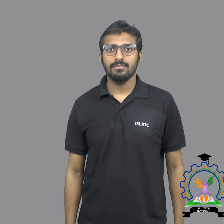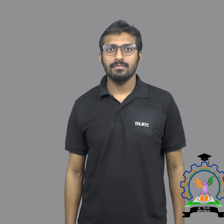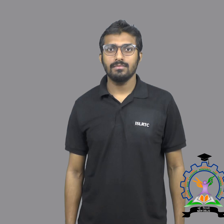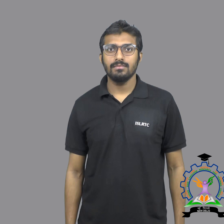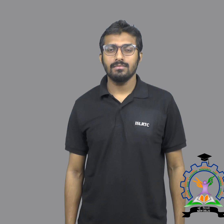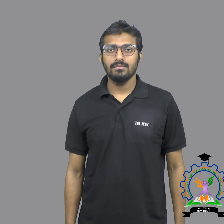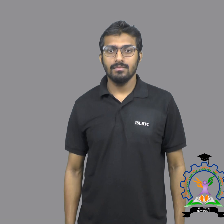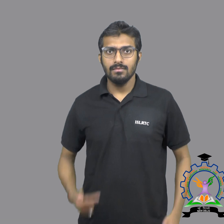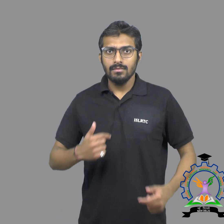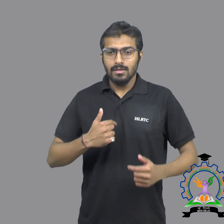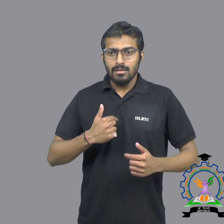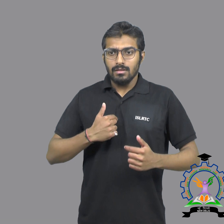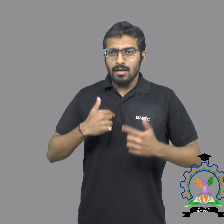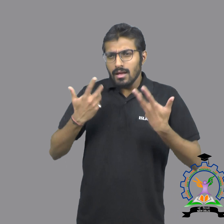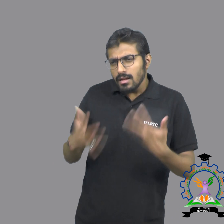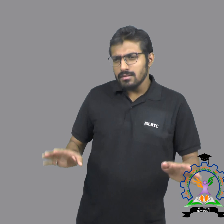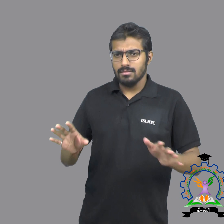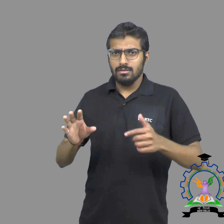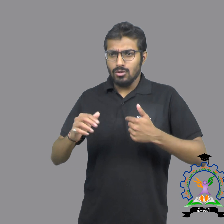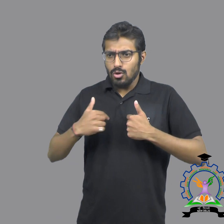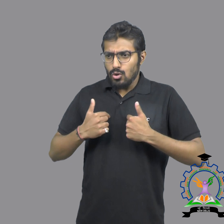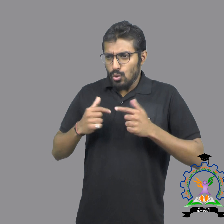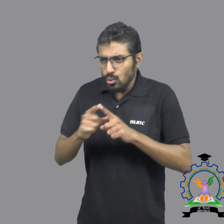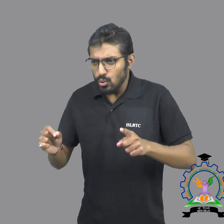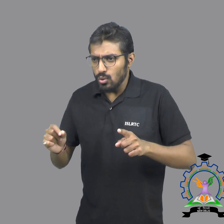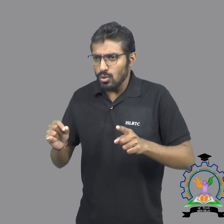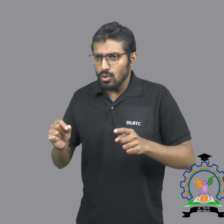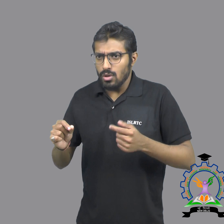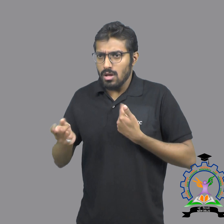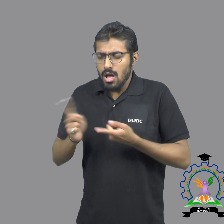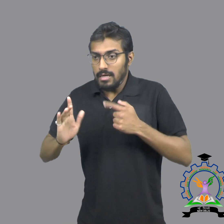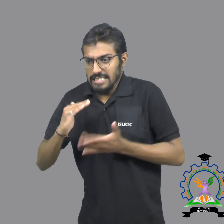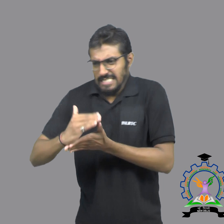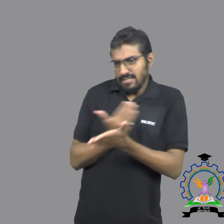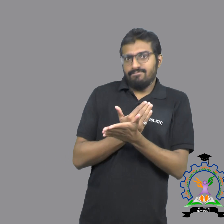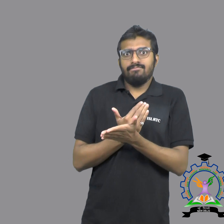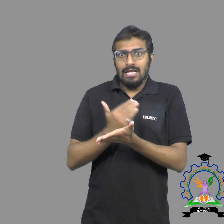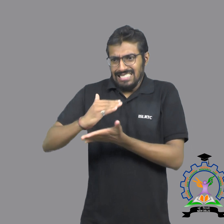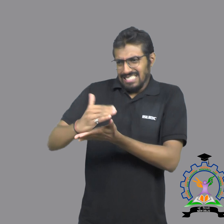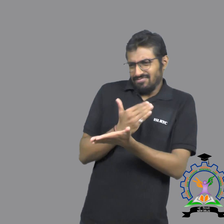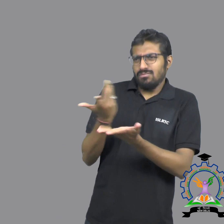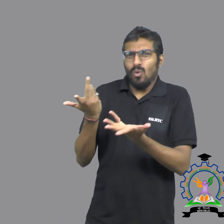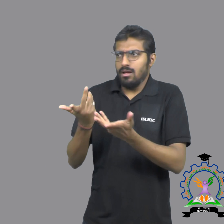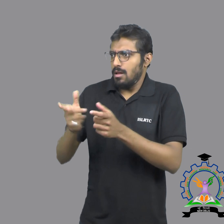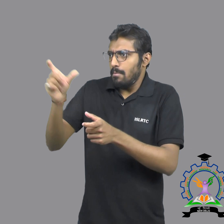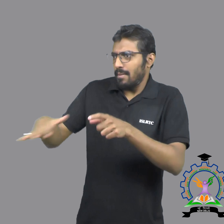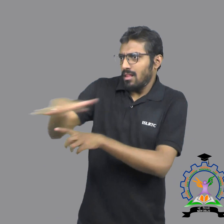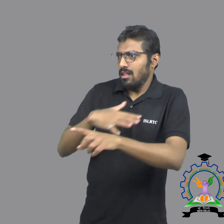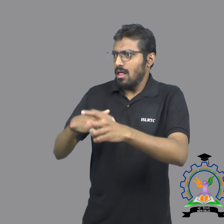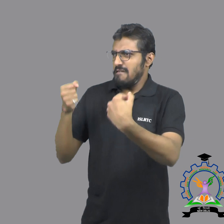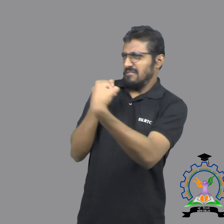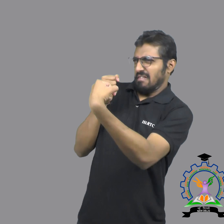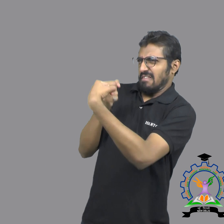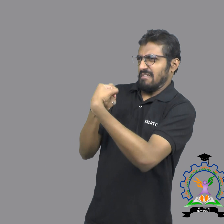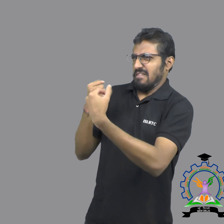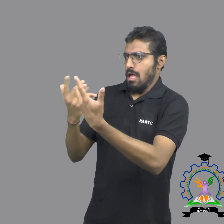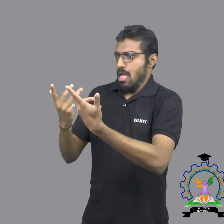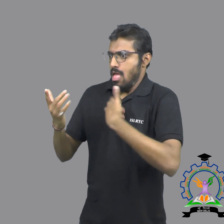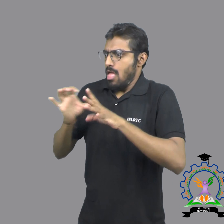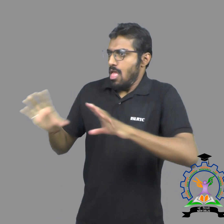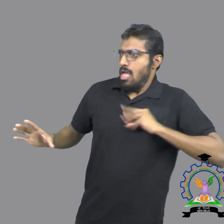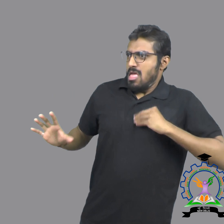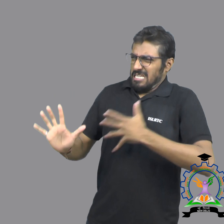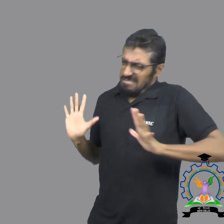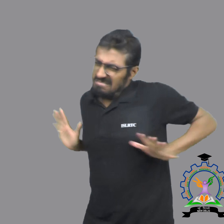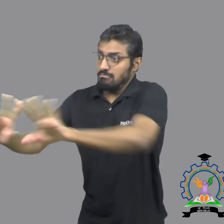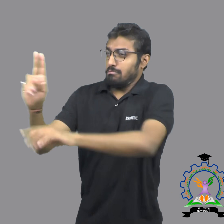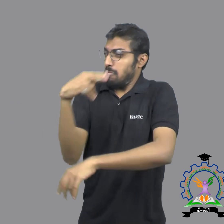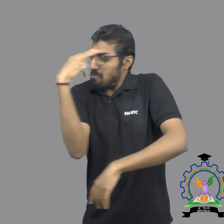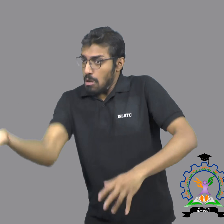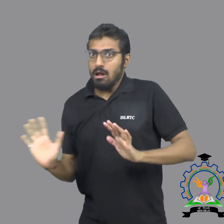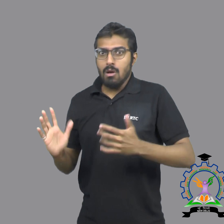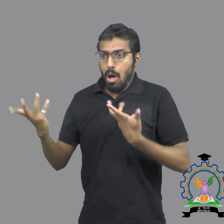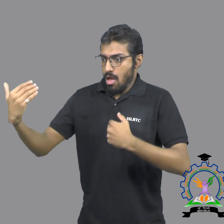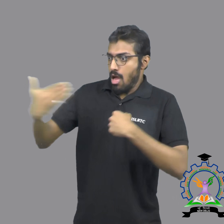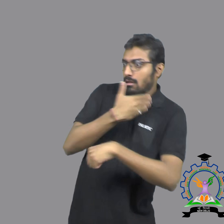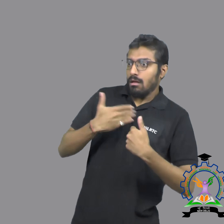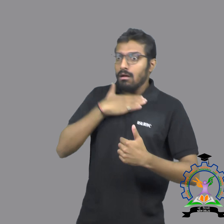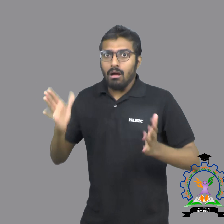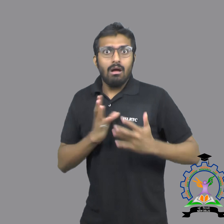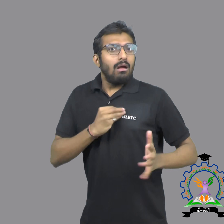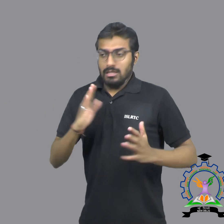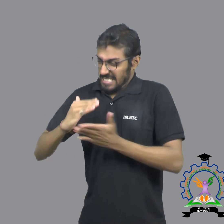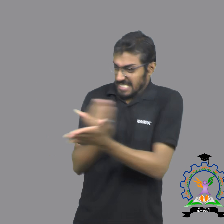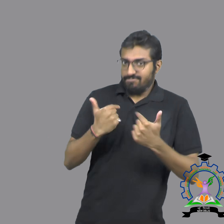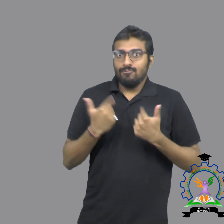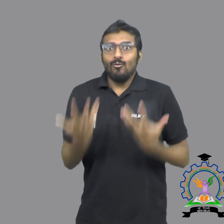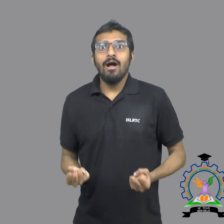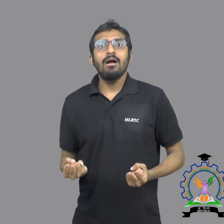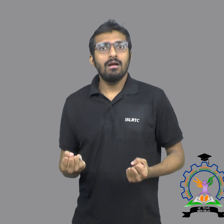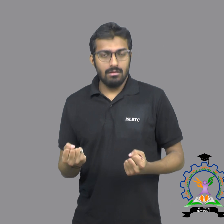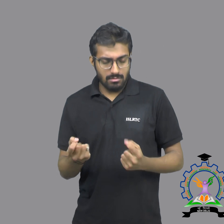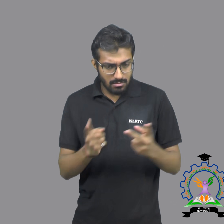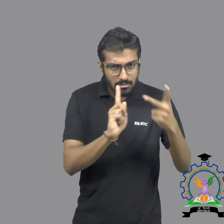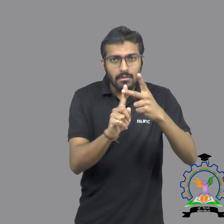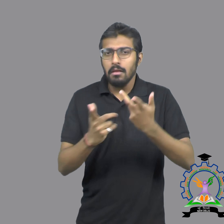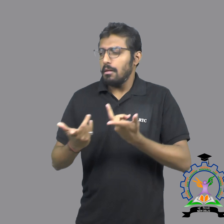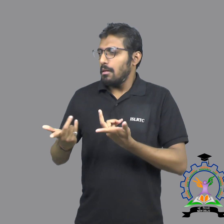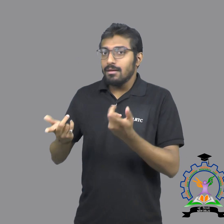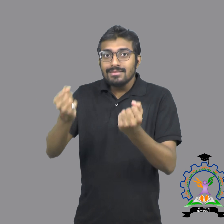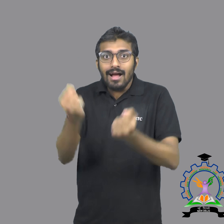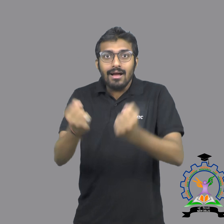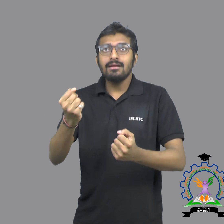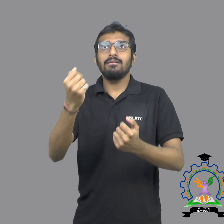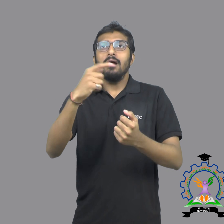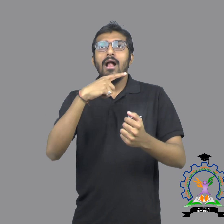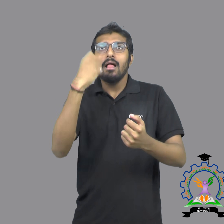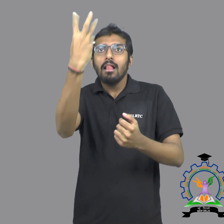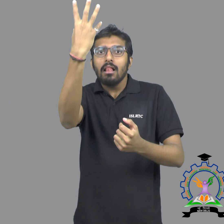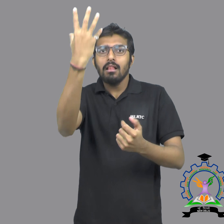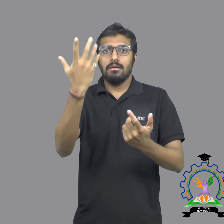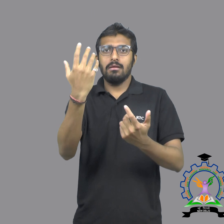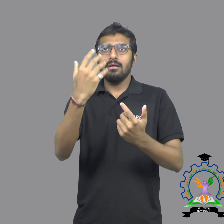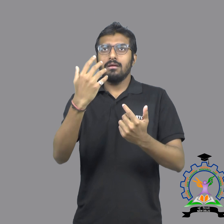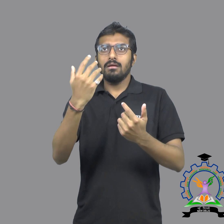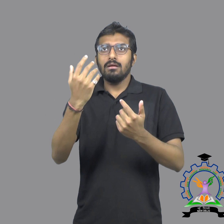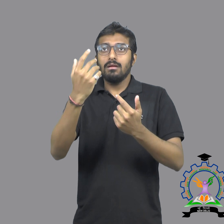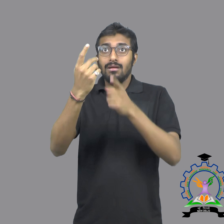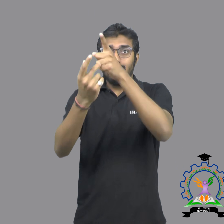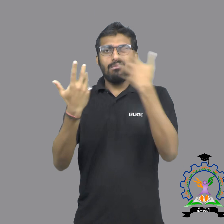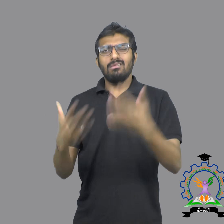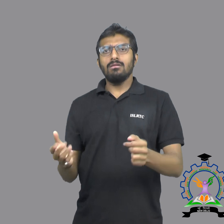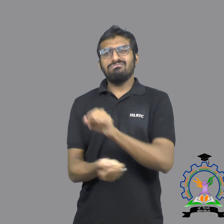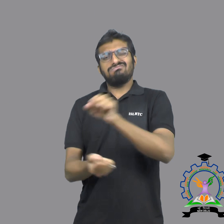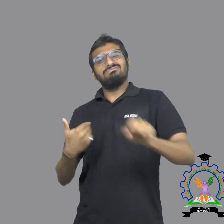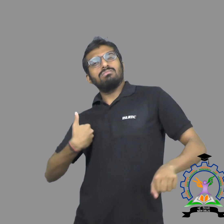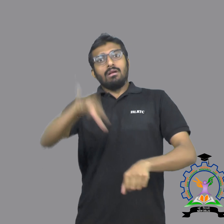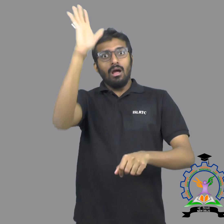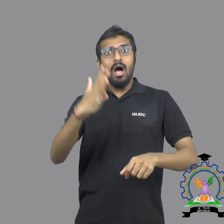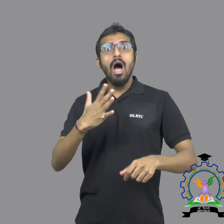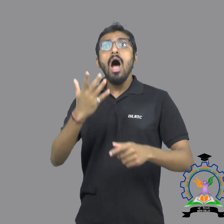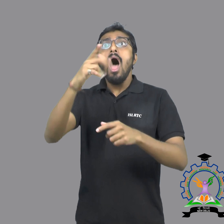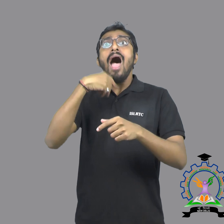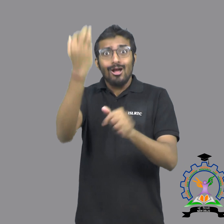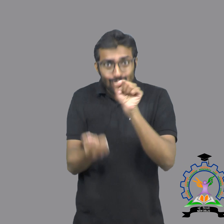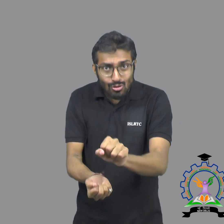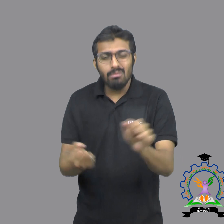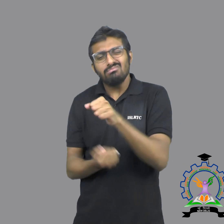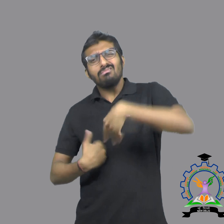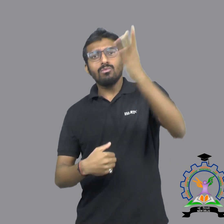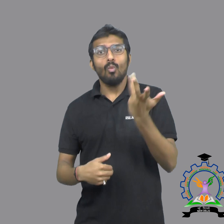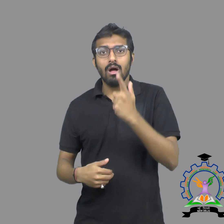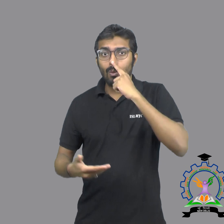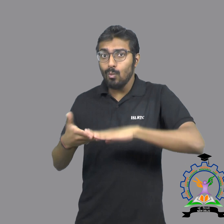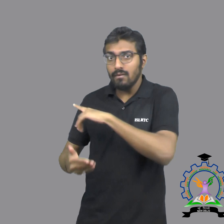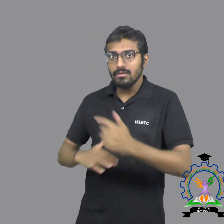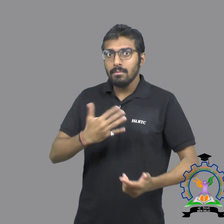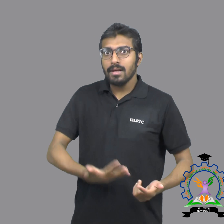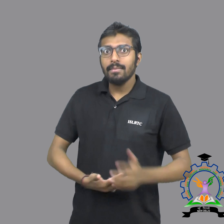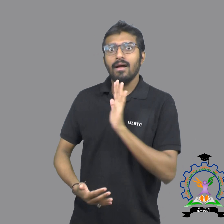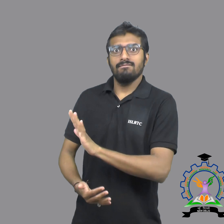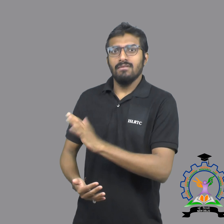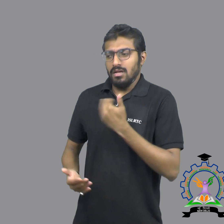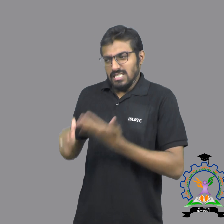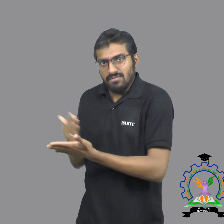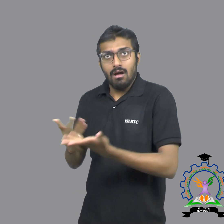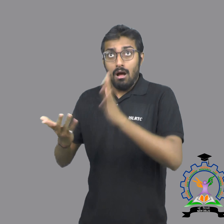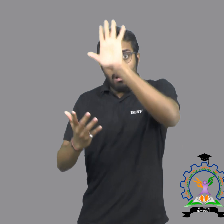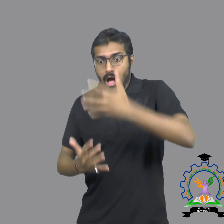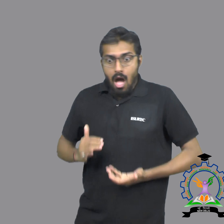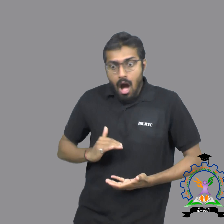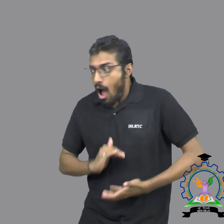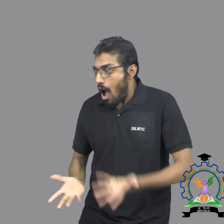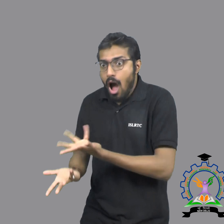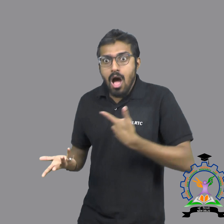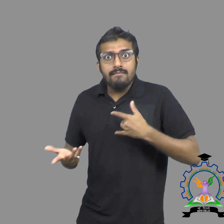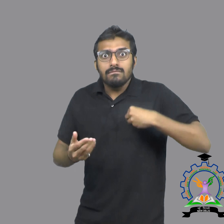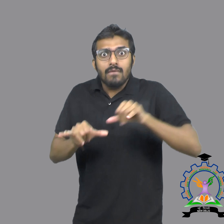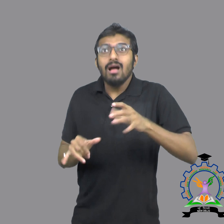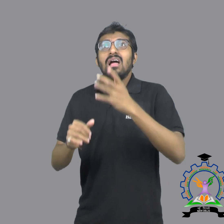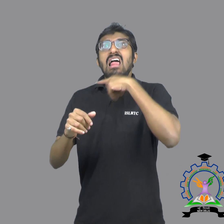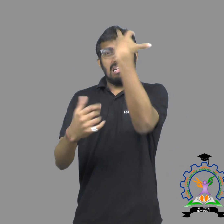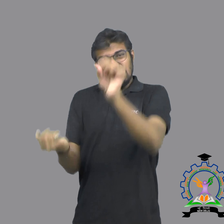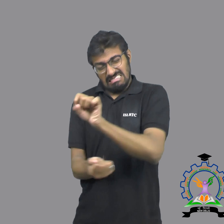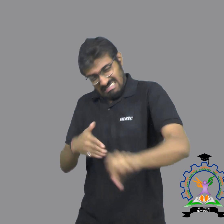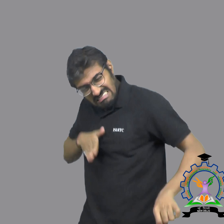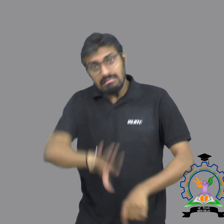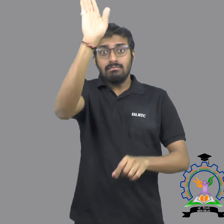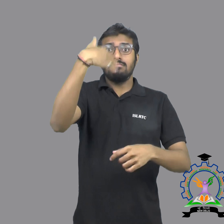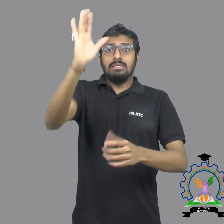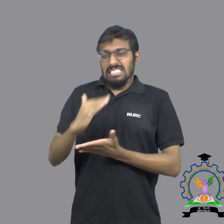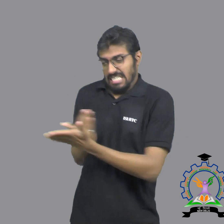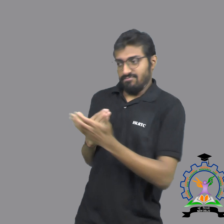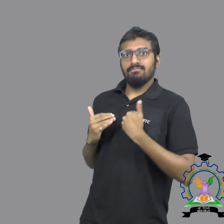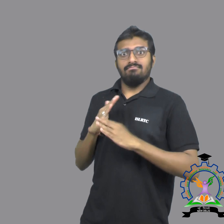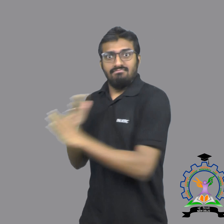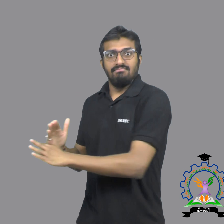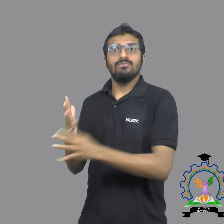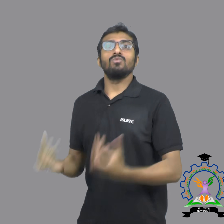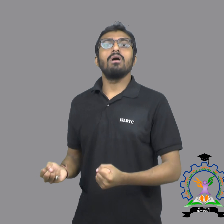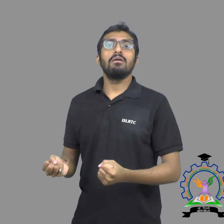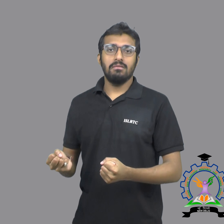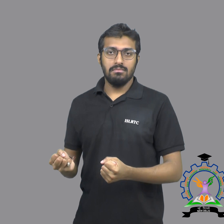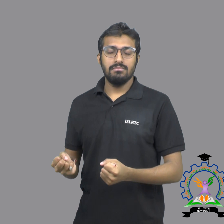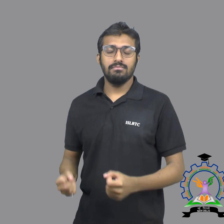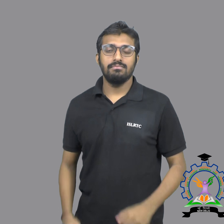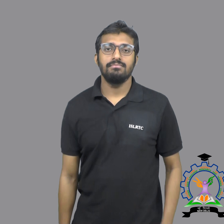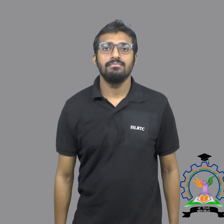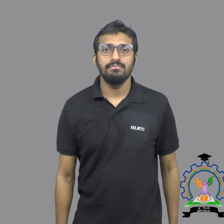Defence